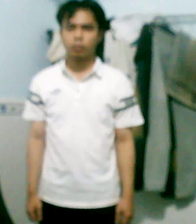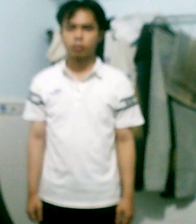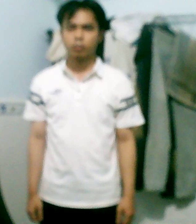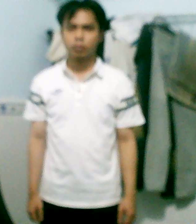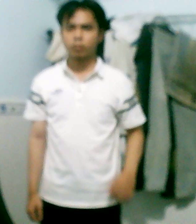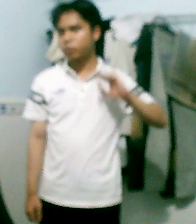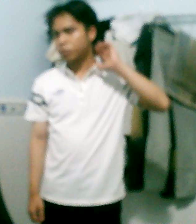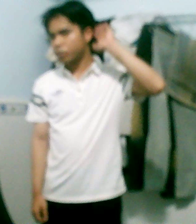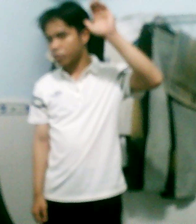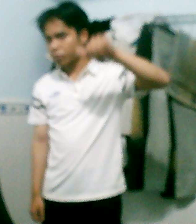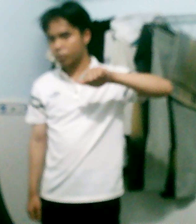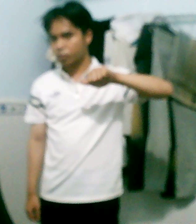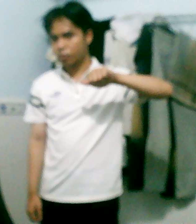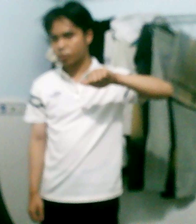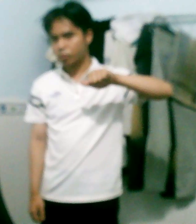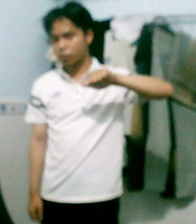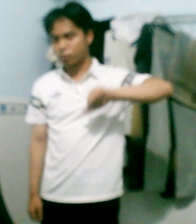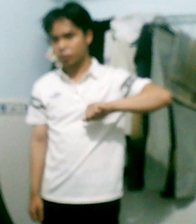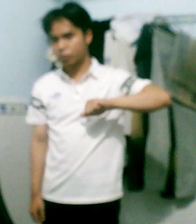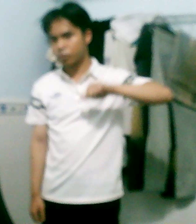thay co